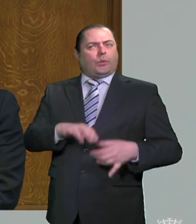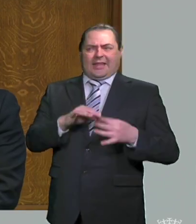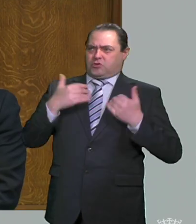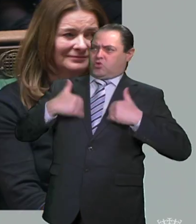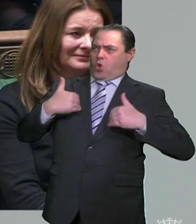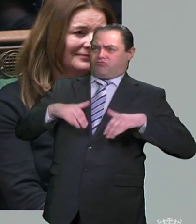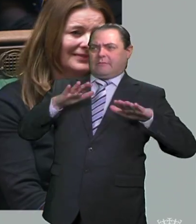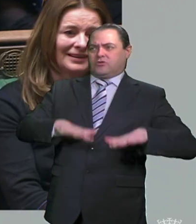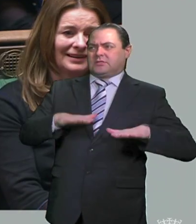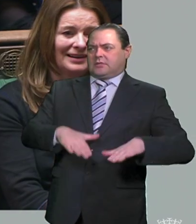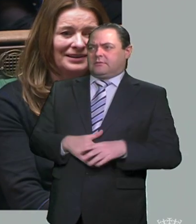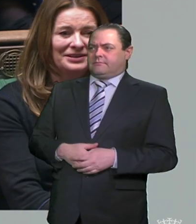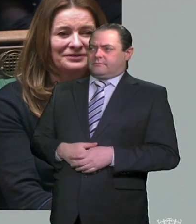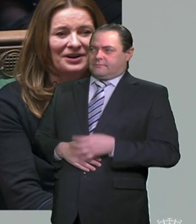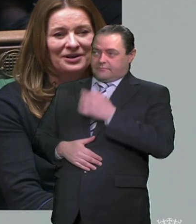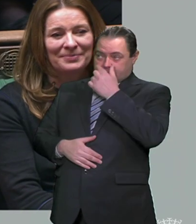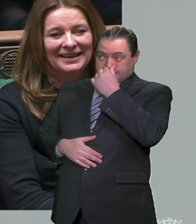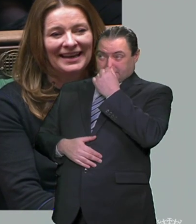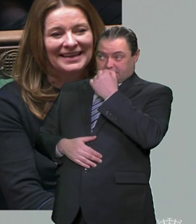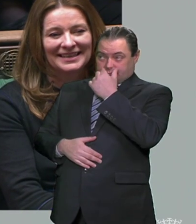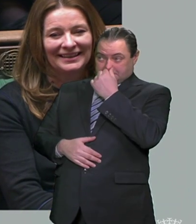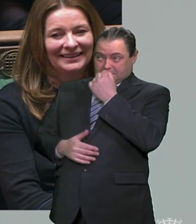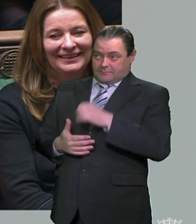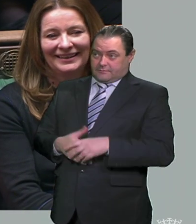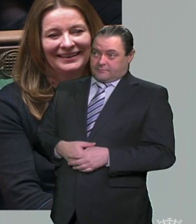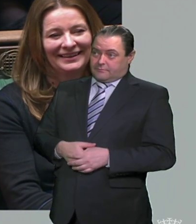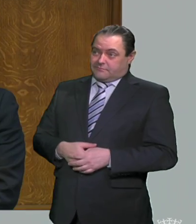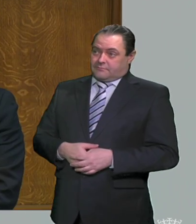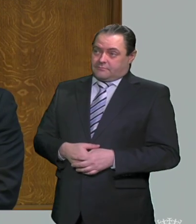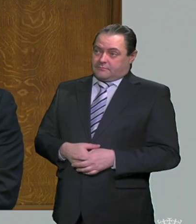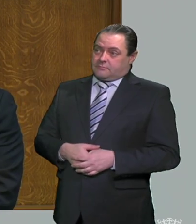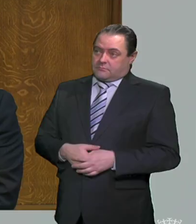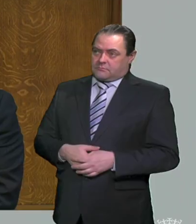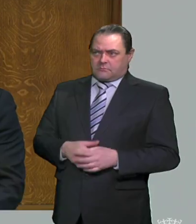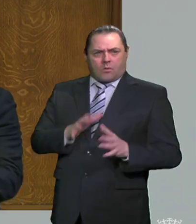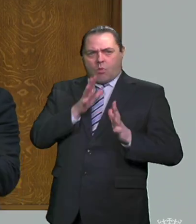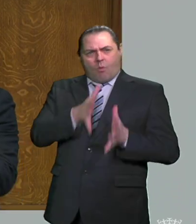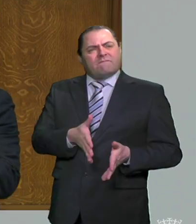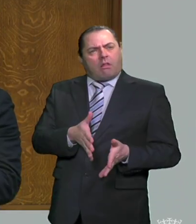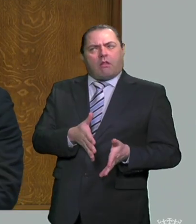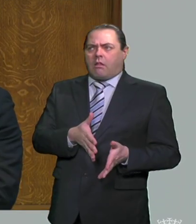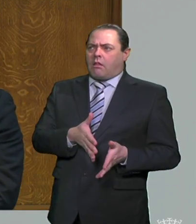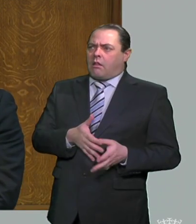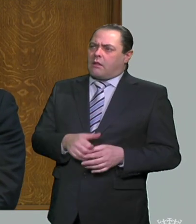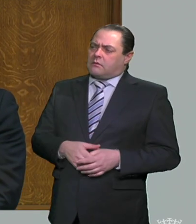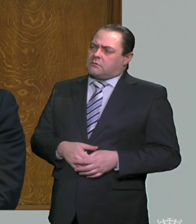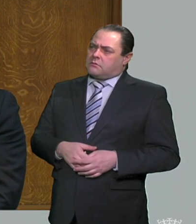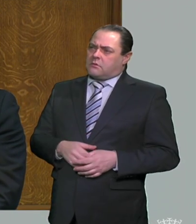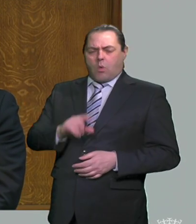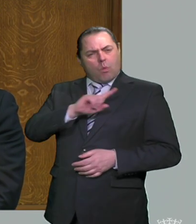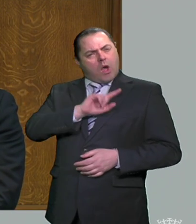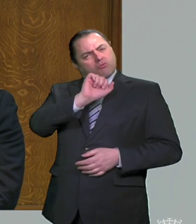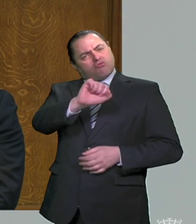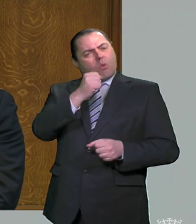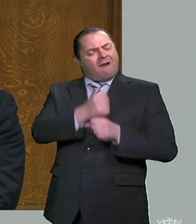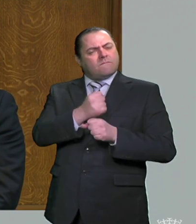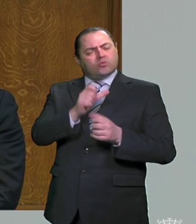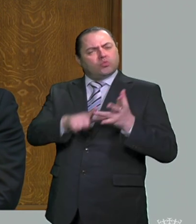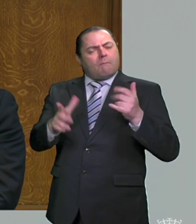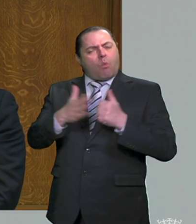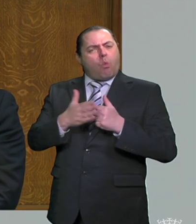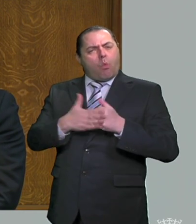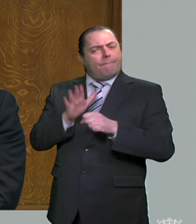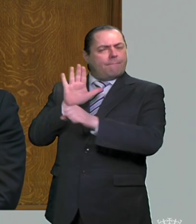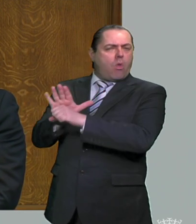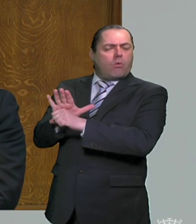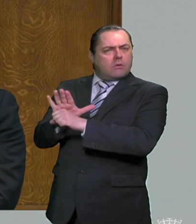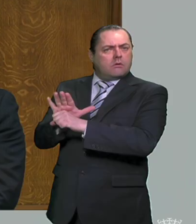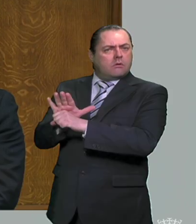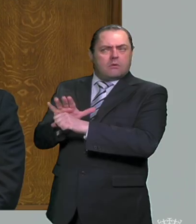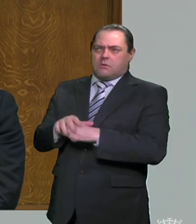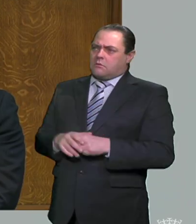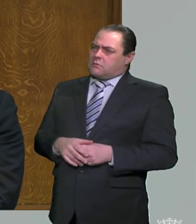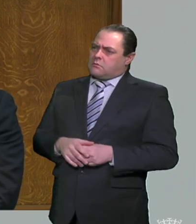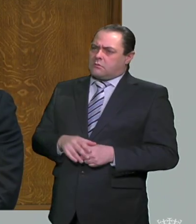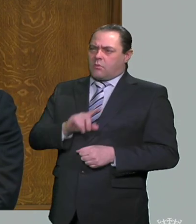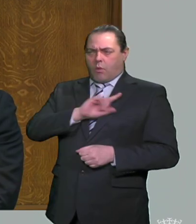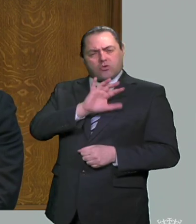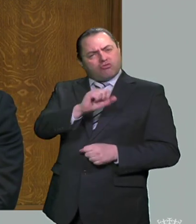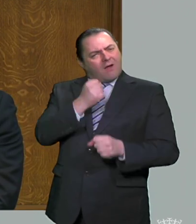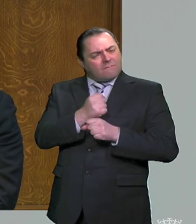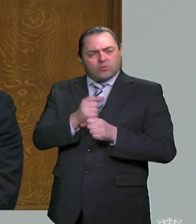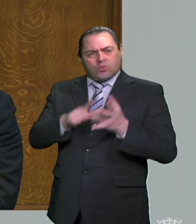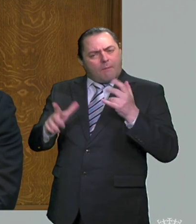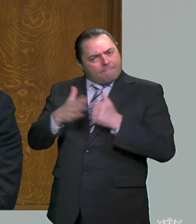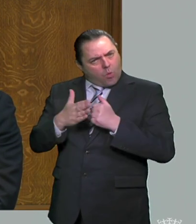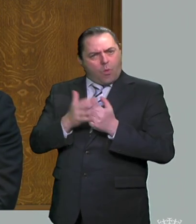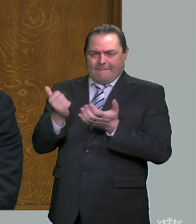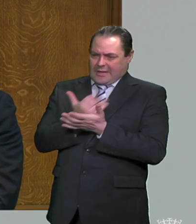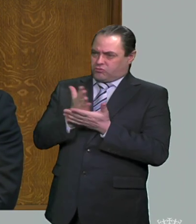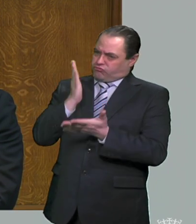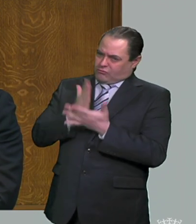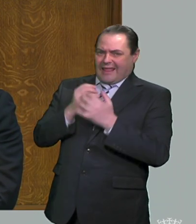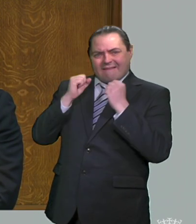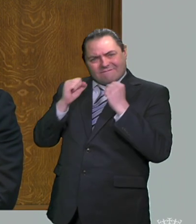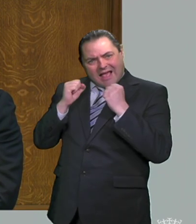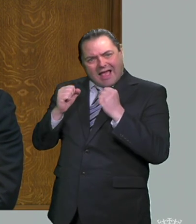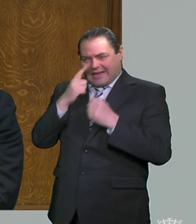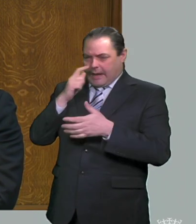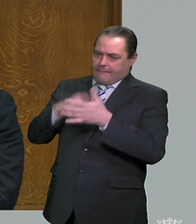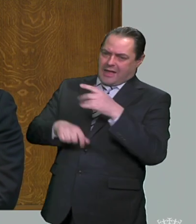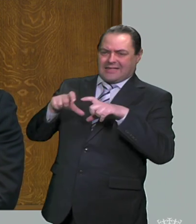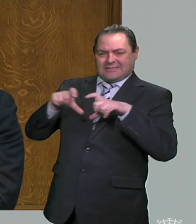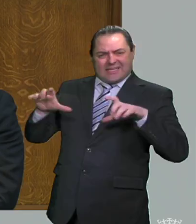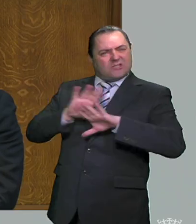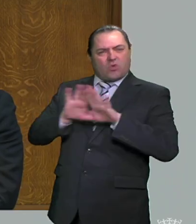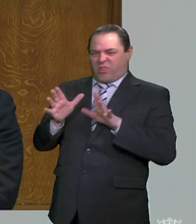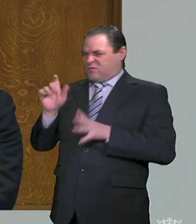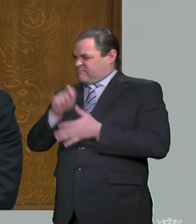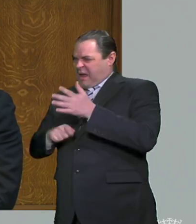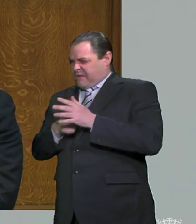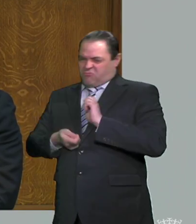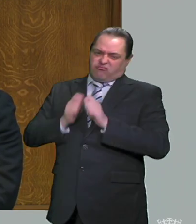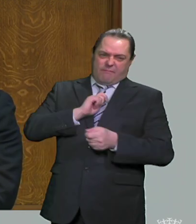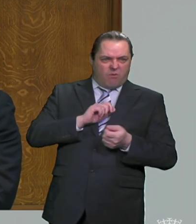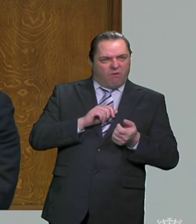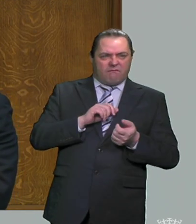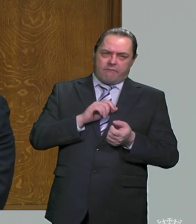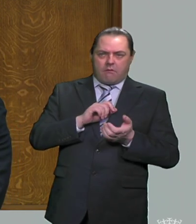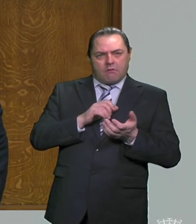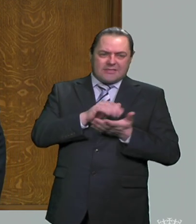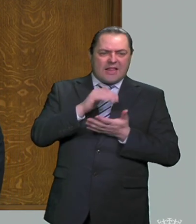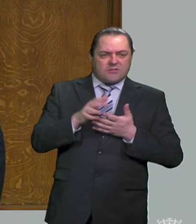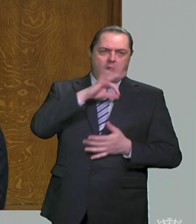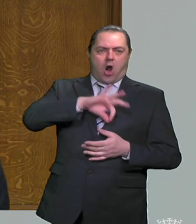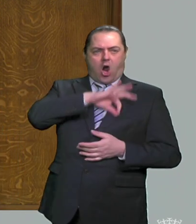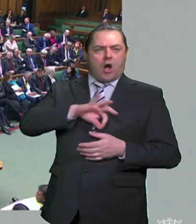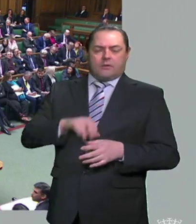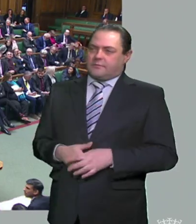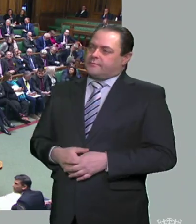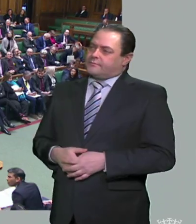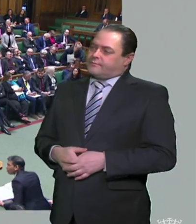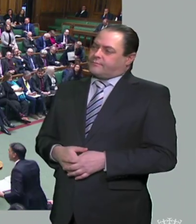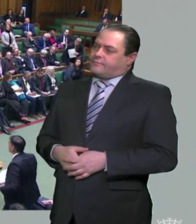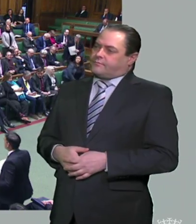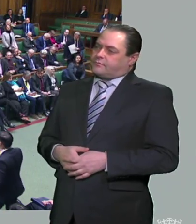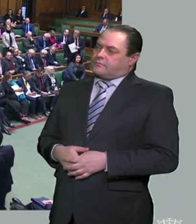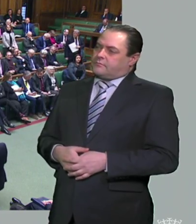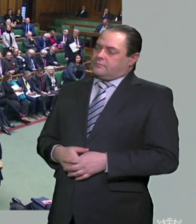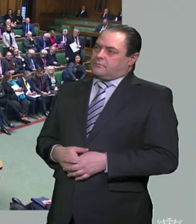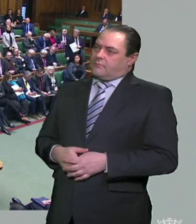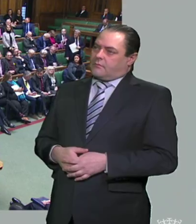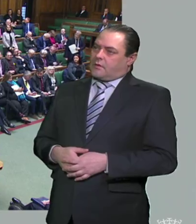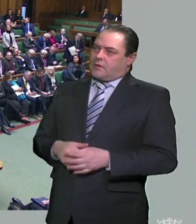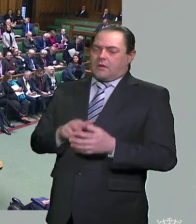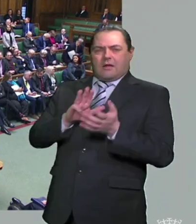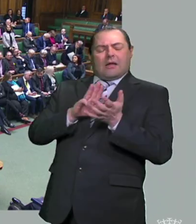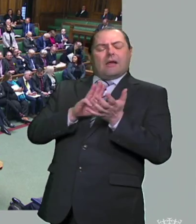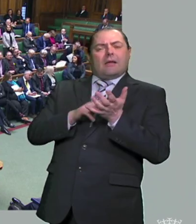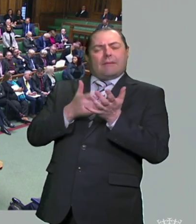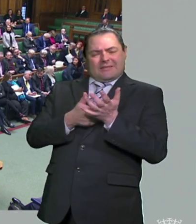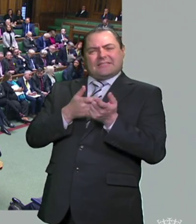Why have the Prime Minister’s Government not done more to support genuine fans over the merchants, the spivs and the ticket touts?